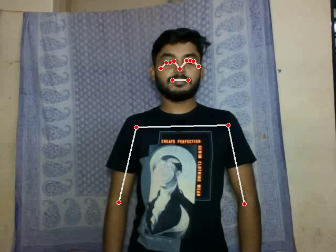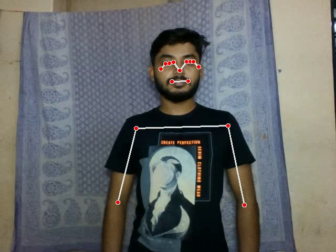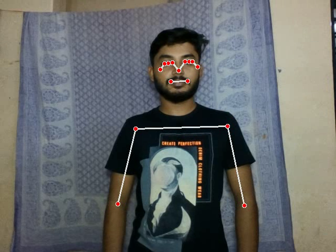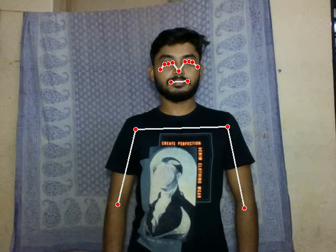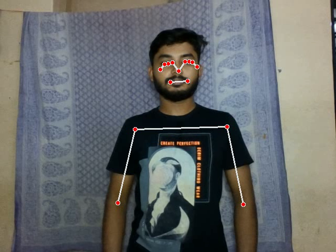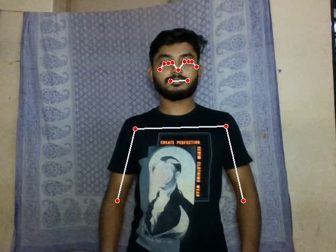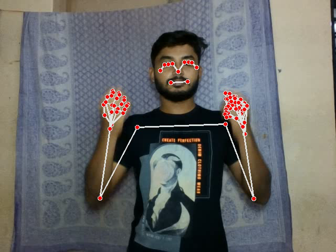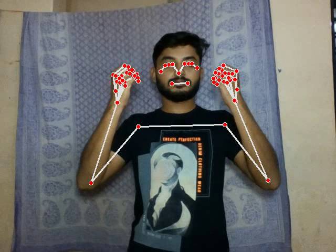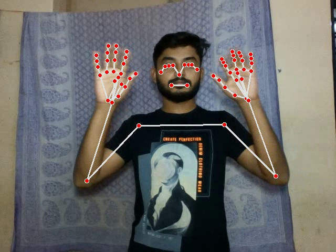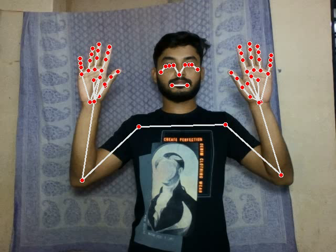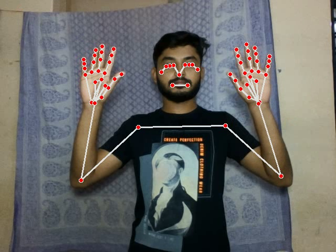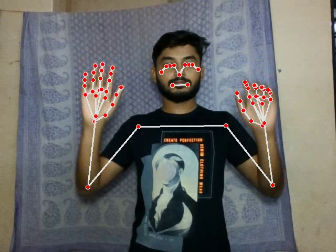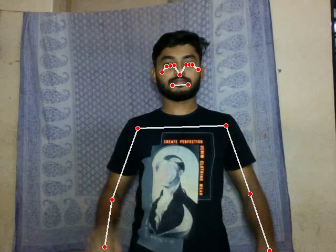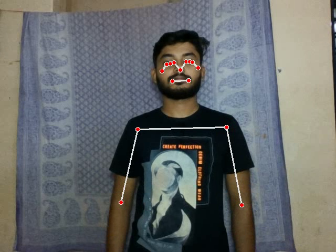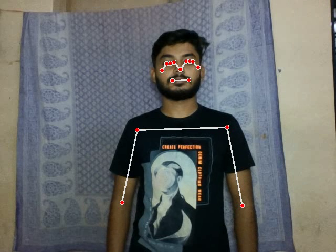do not want